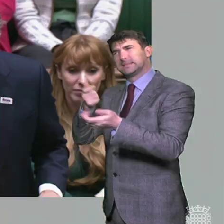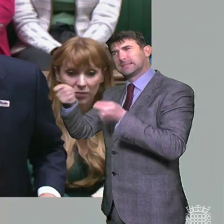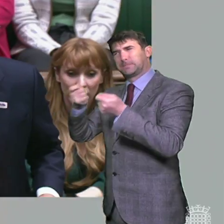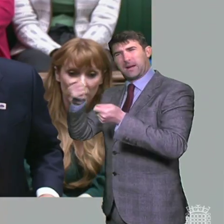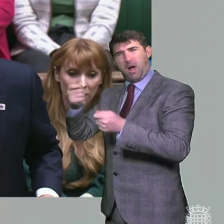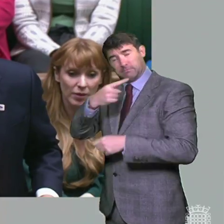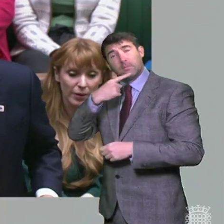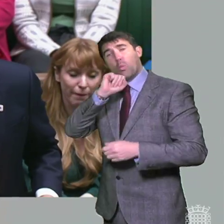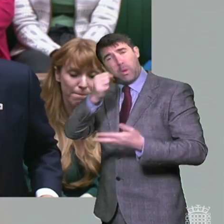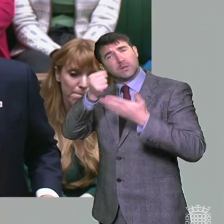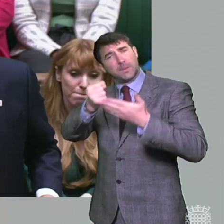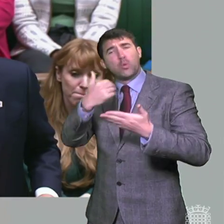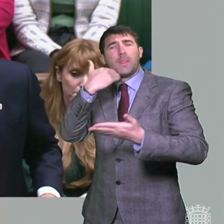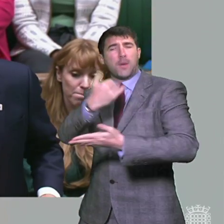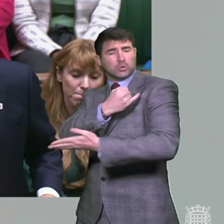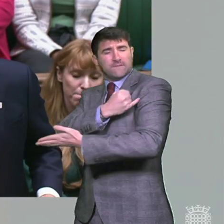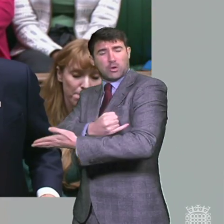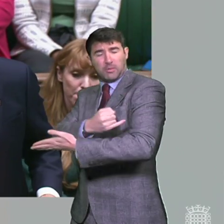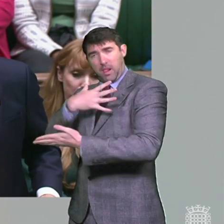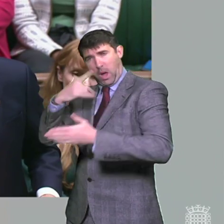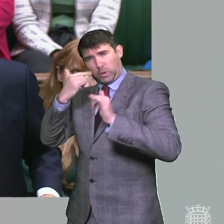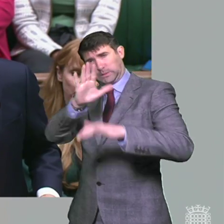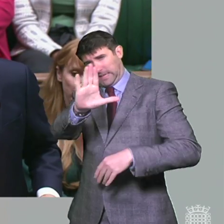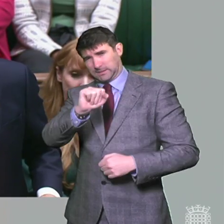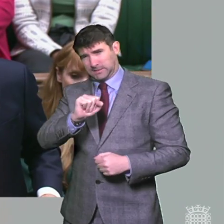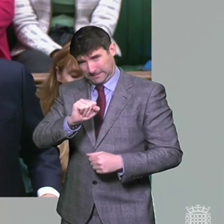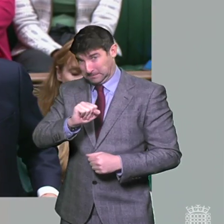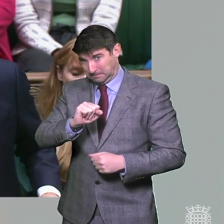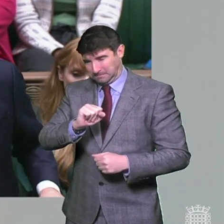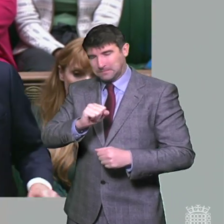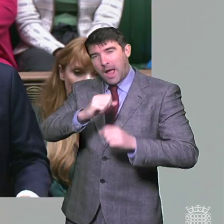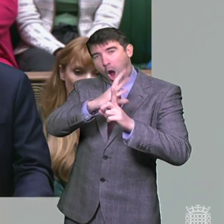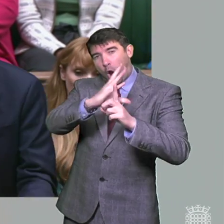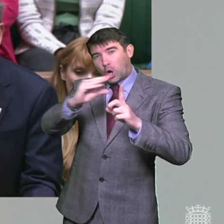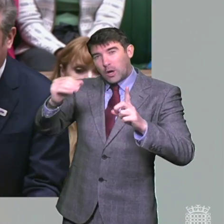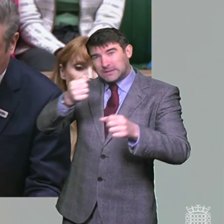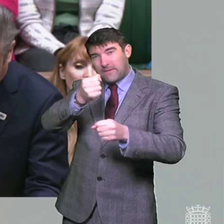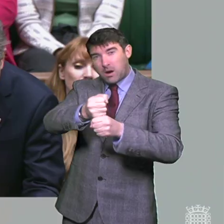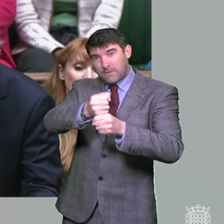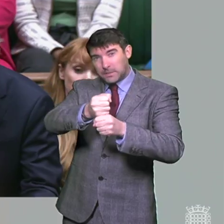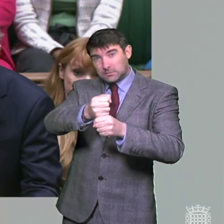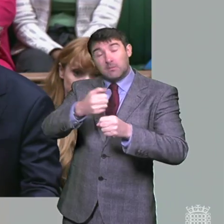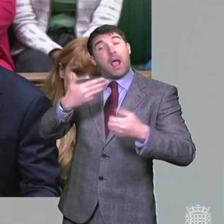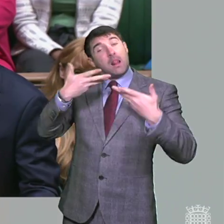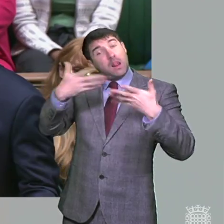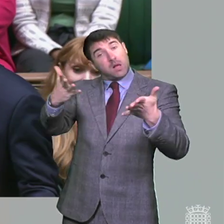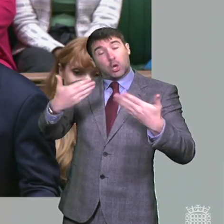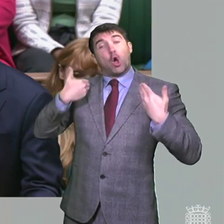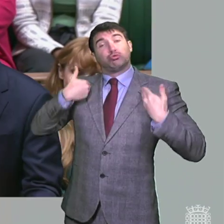The Government currently allow very rich people to live here, but register abroad for tax purposes.